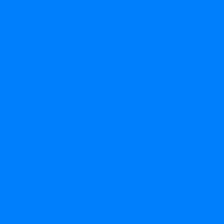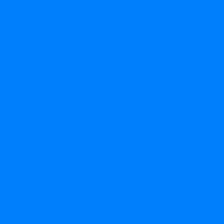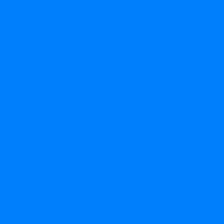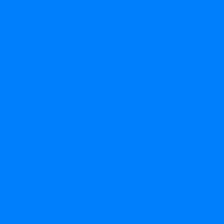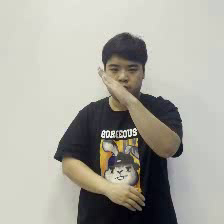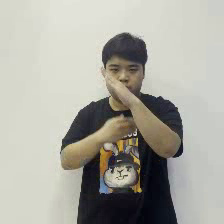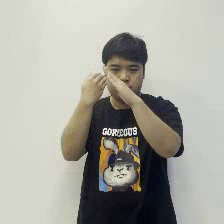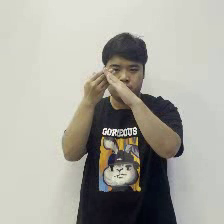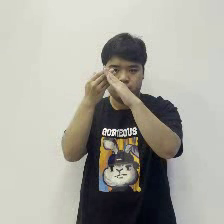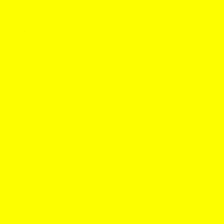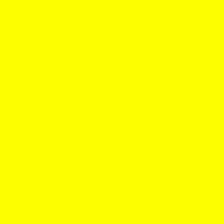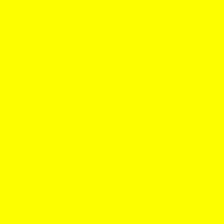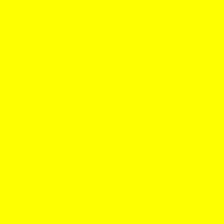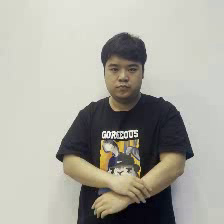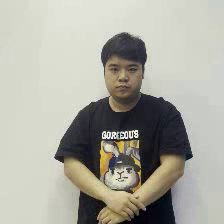Trường học